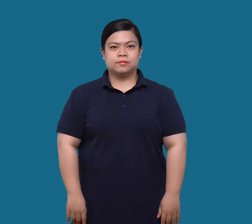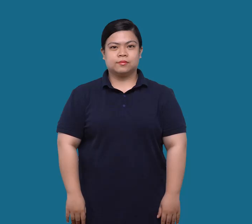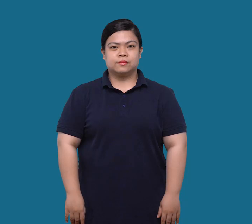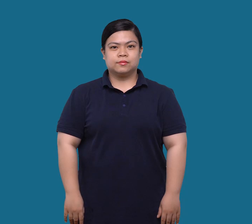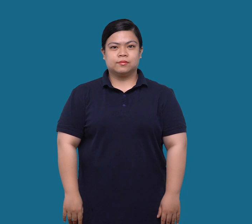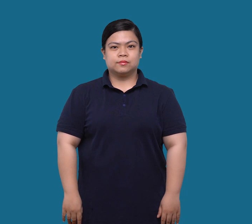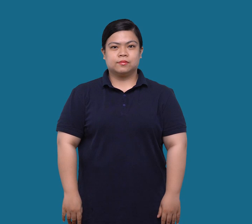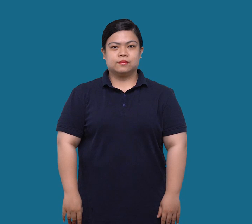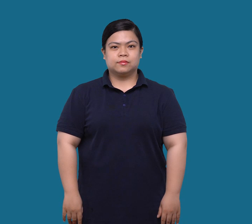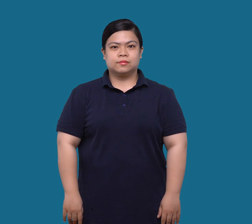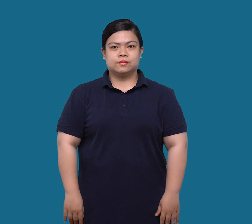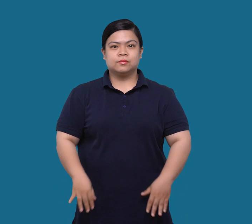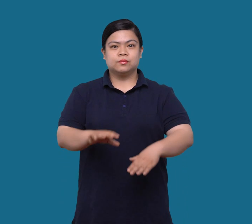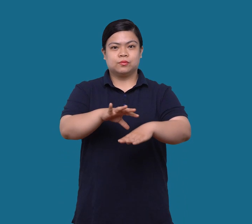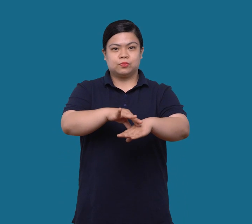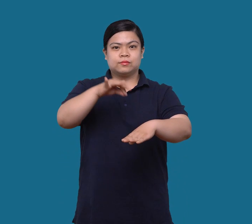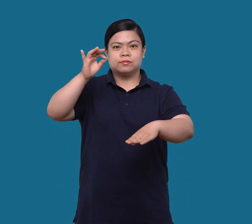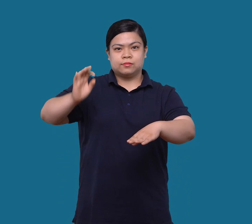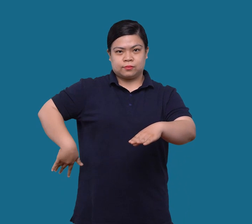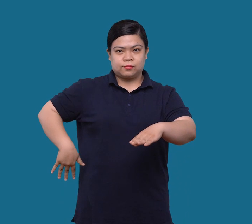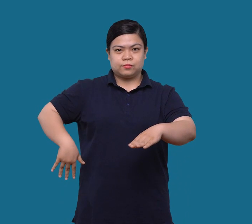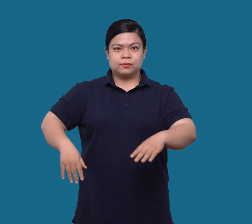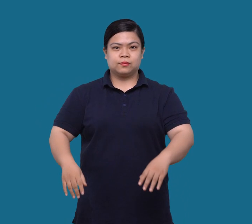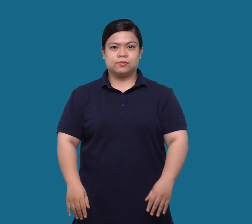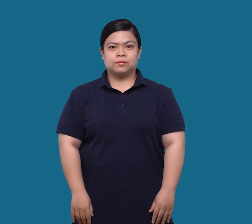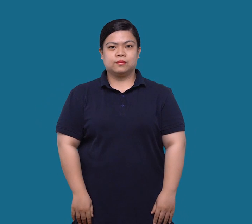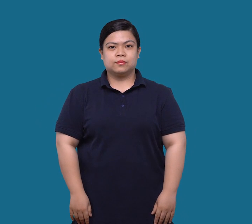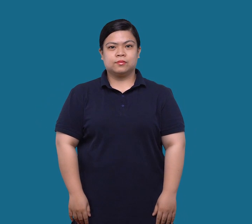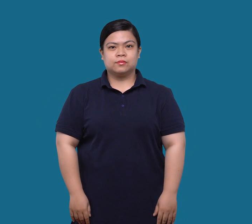tuần sau